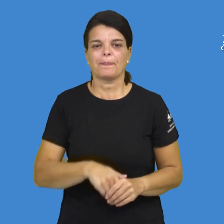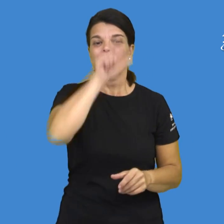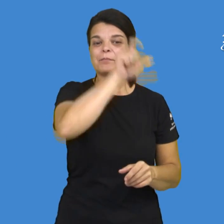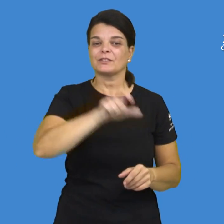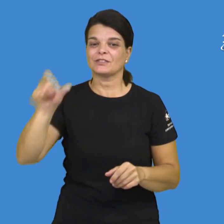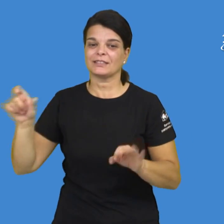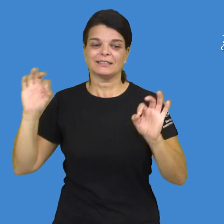persona